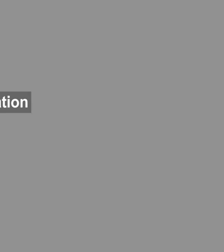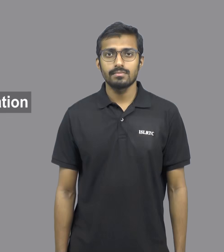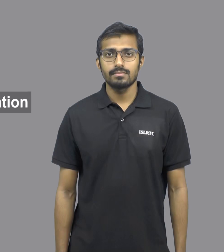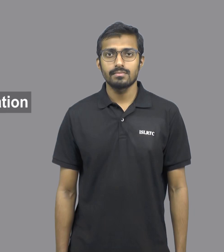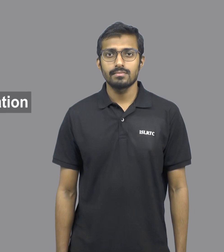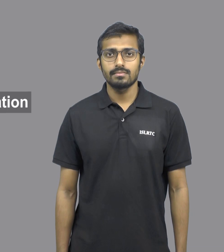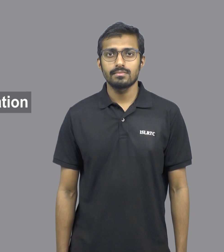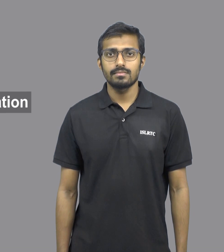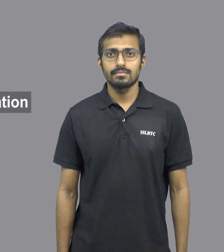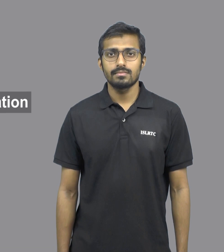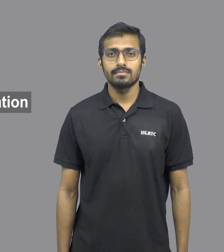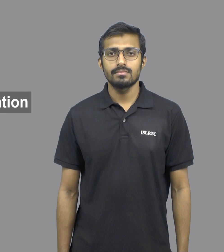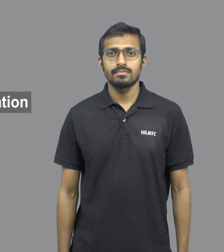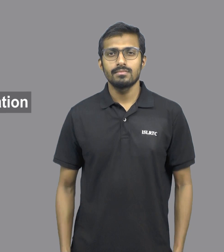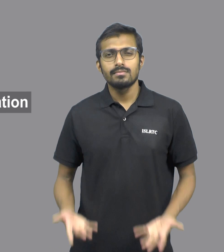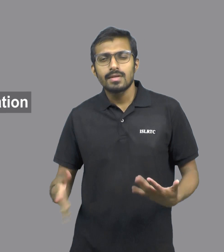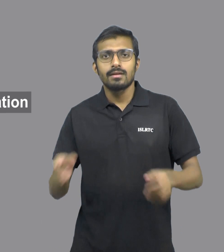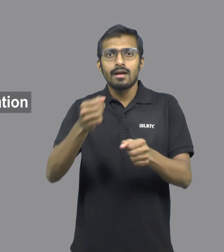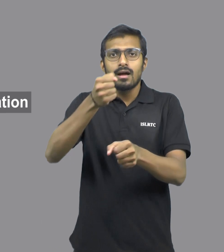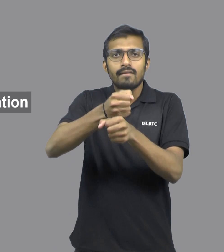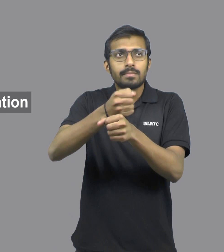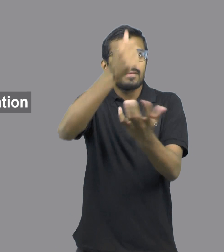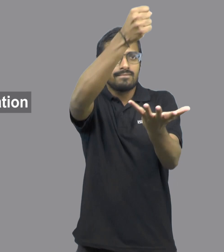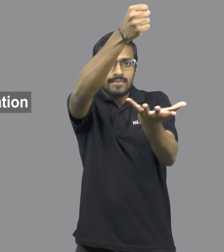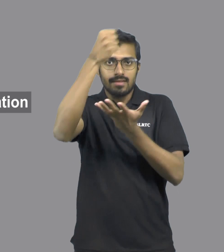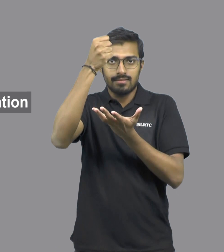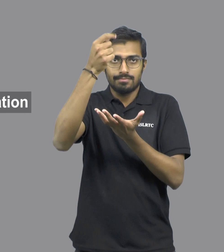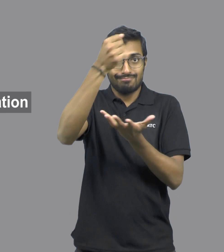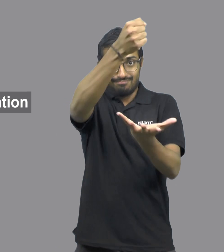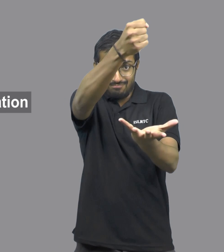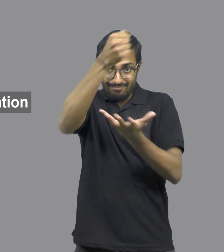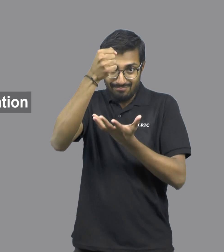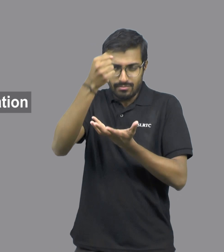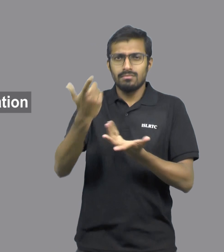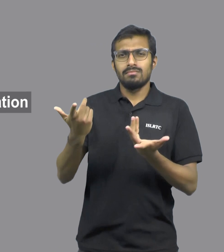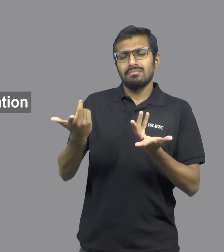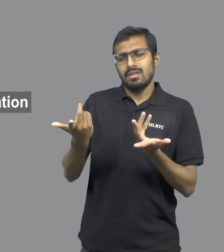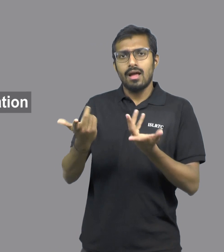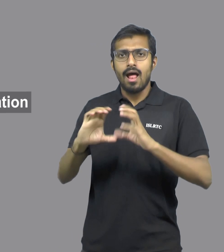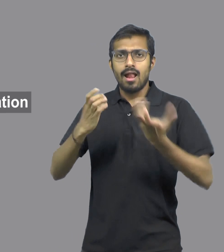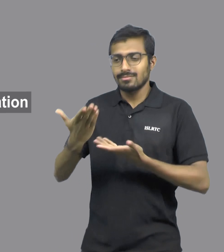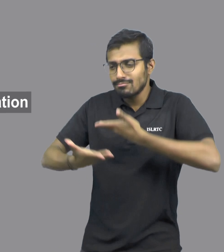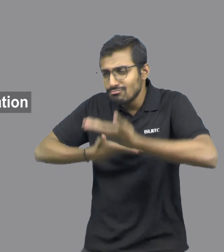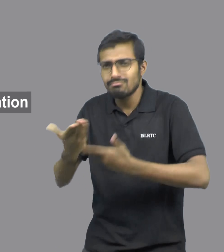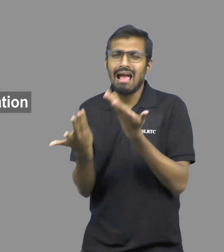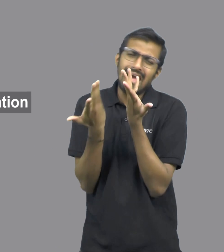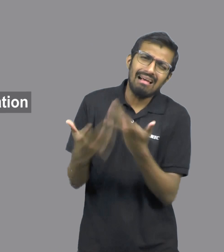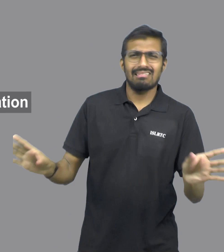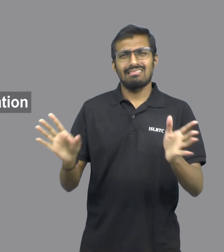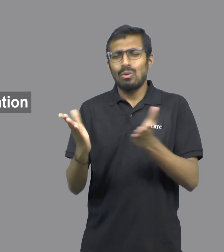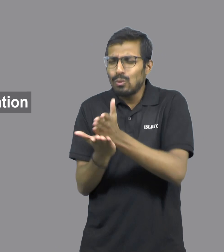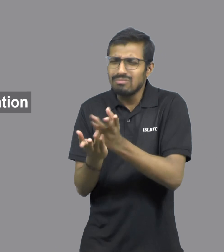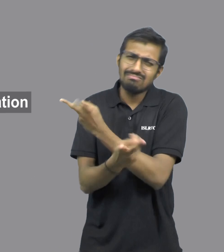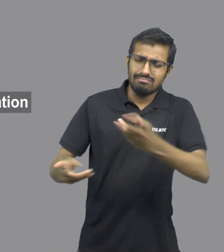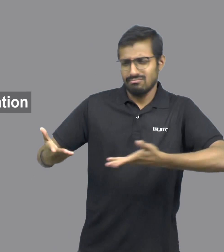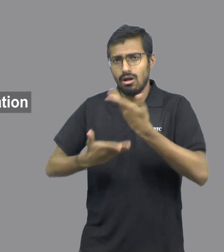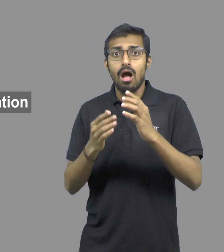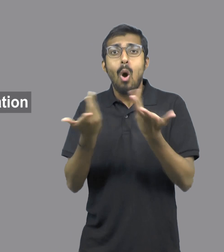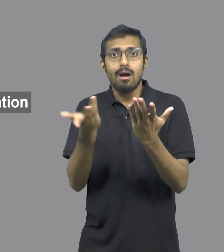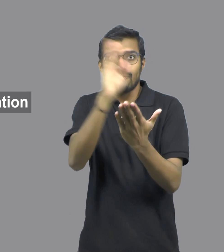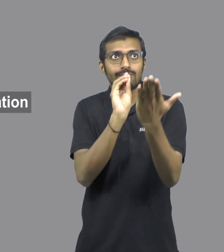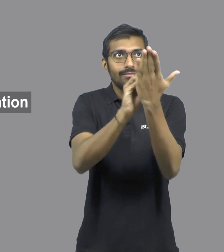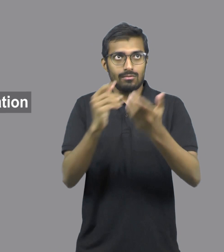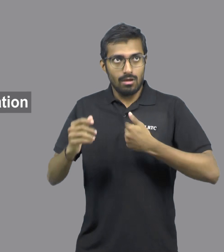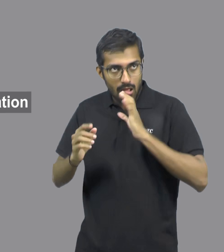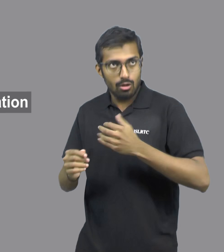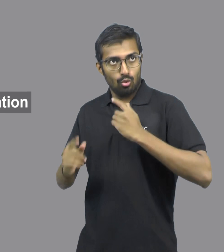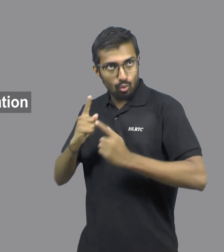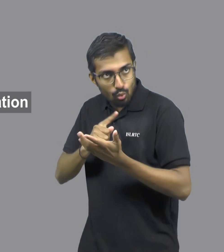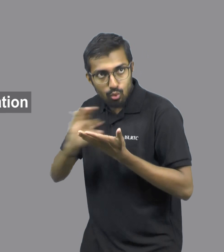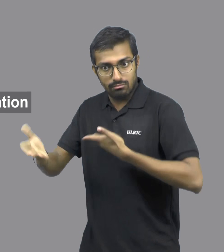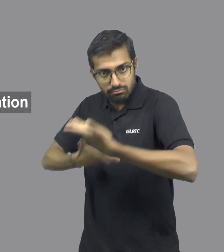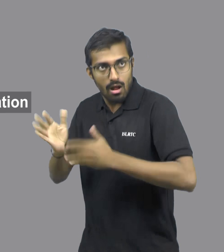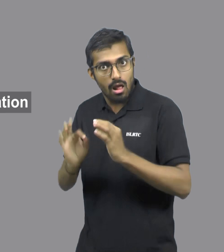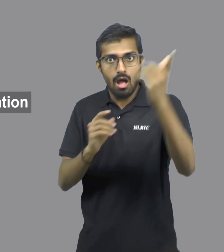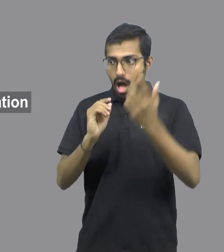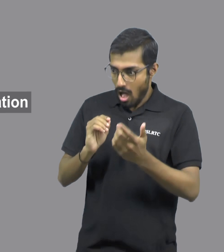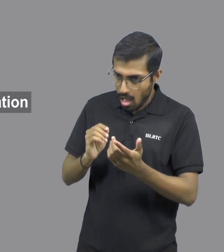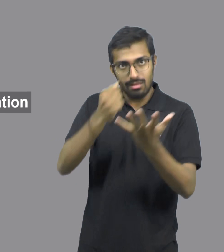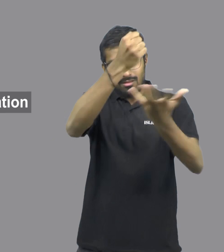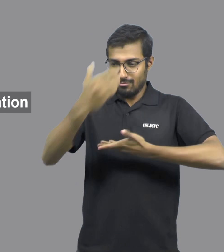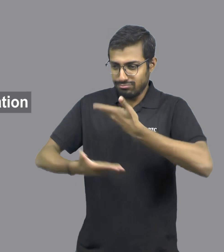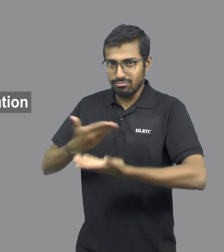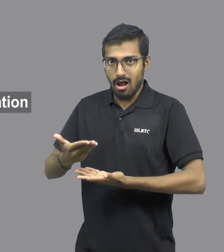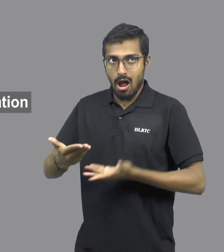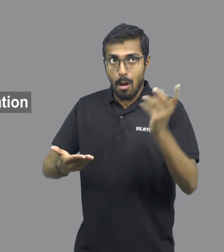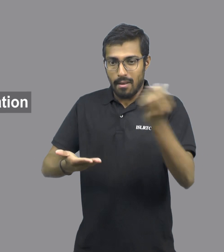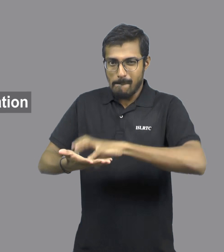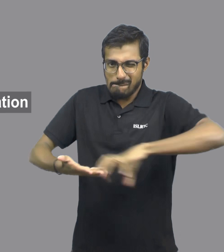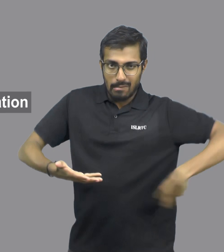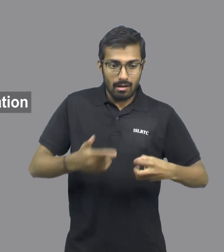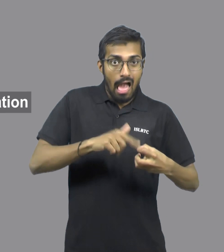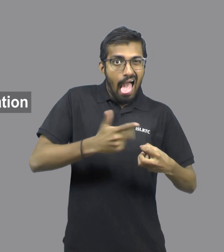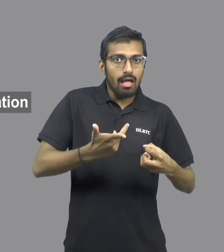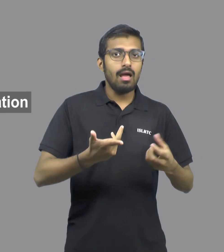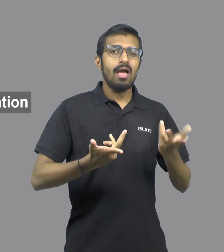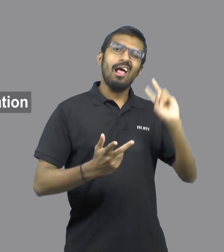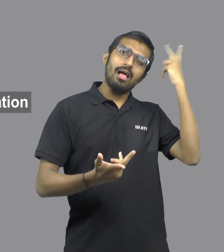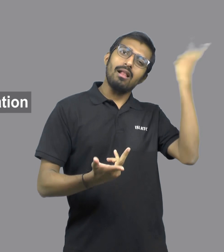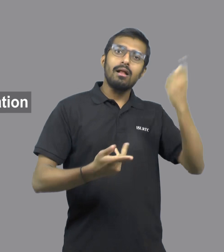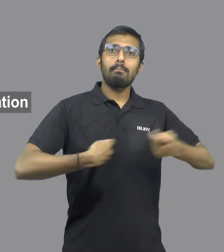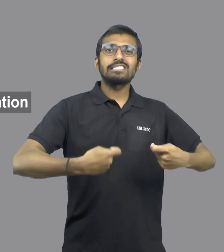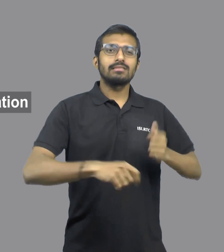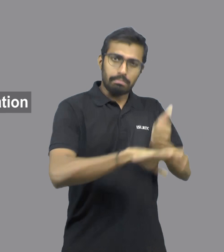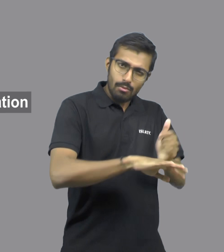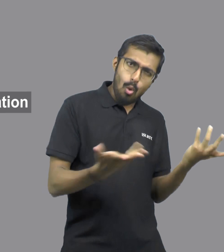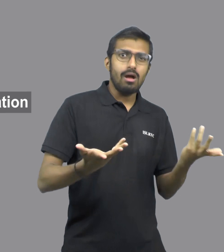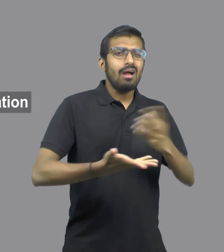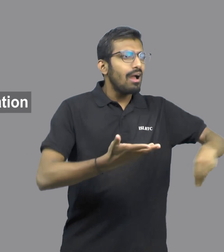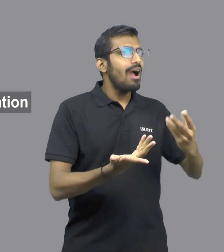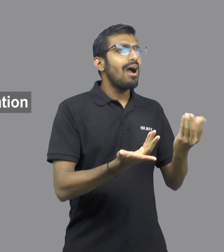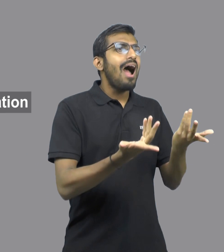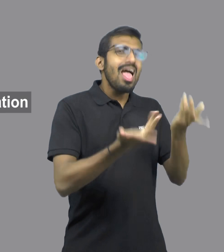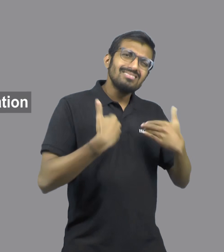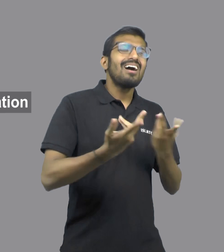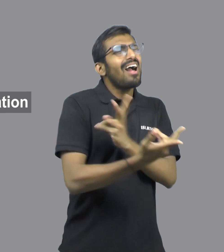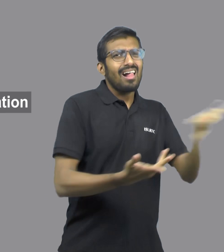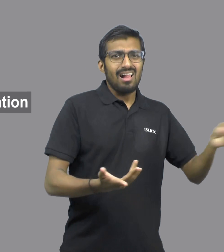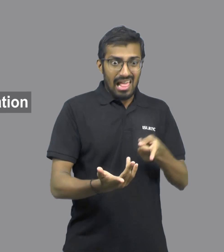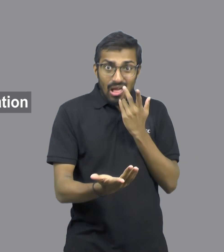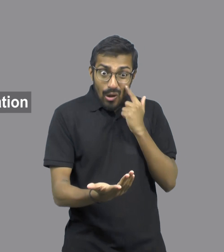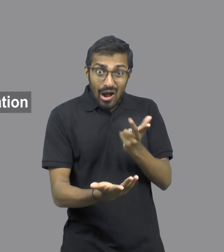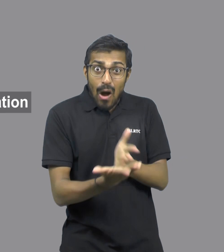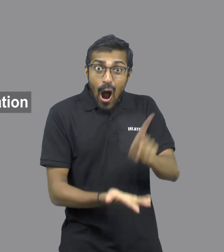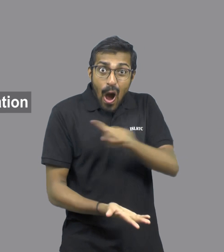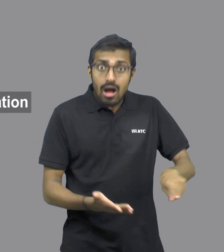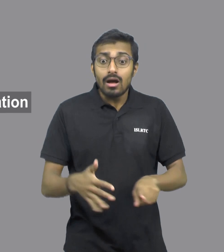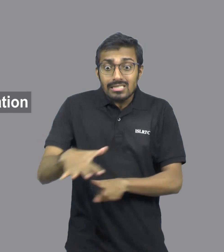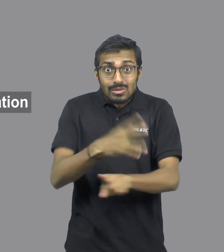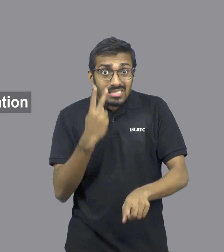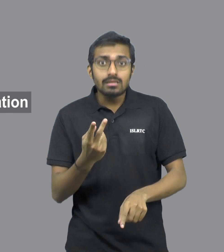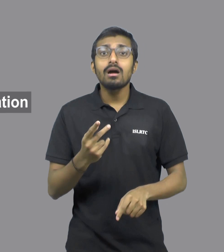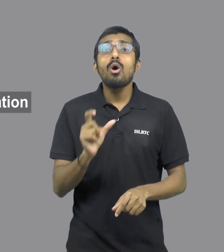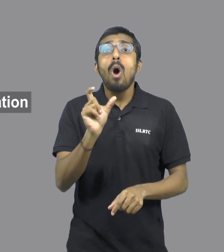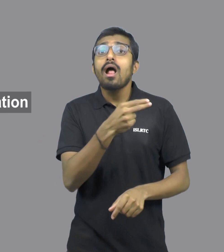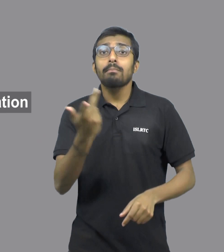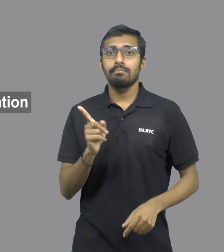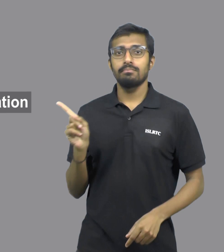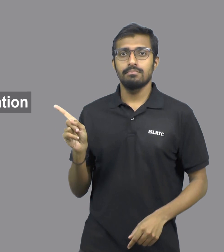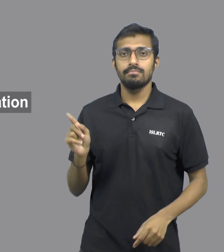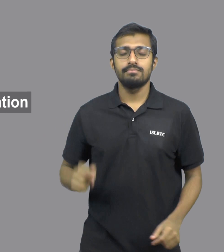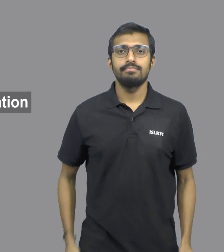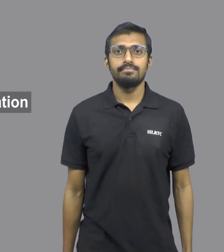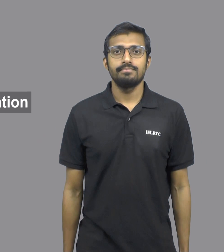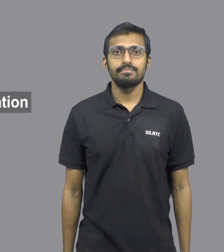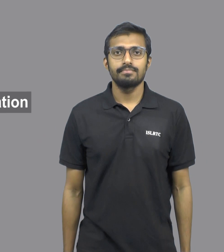Peculation